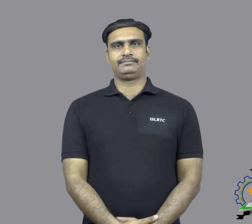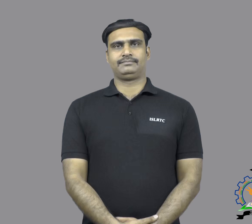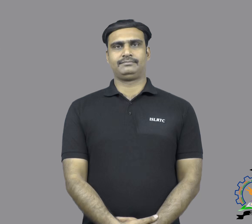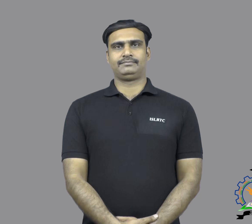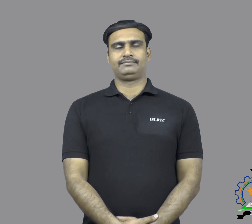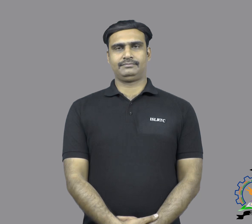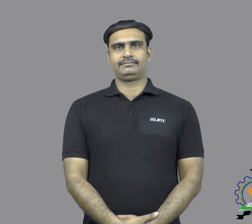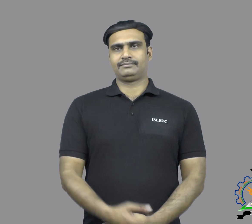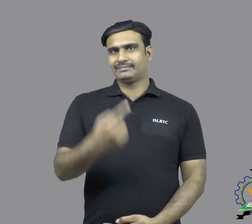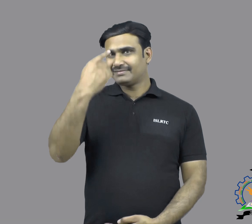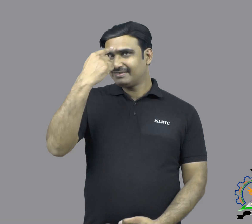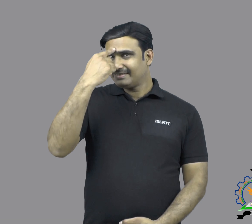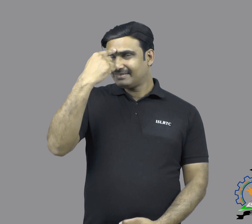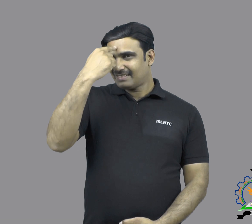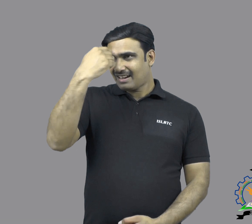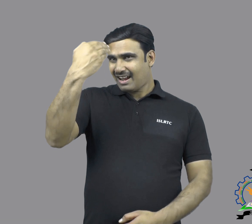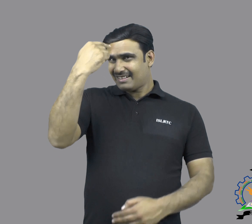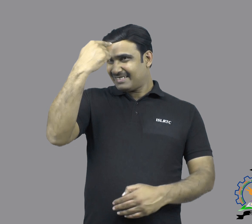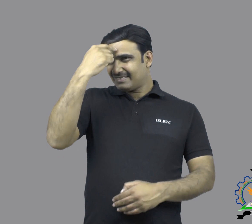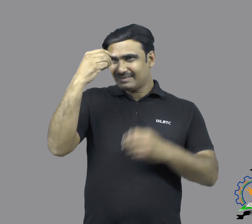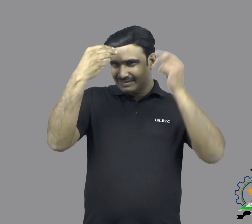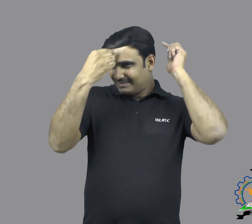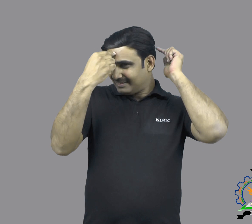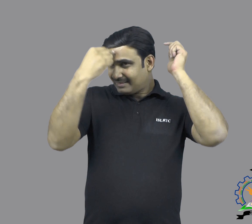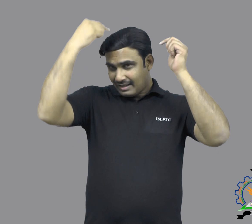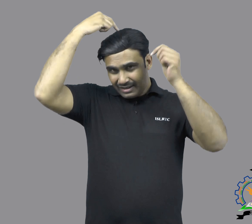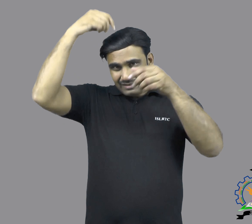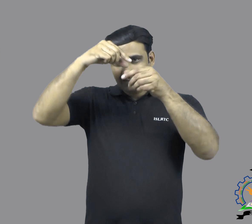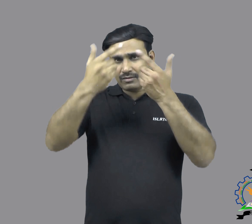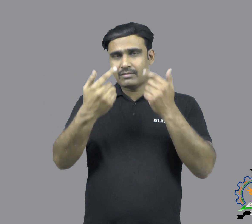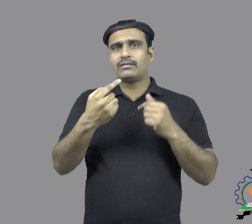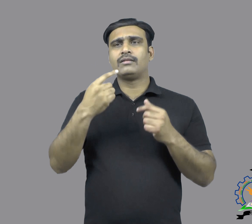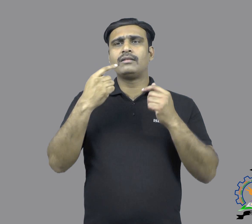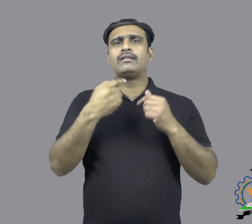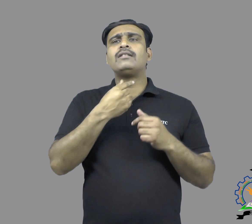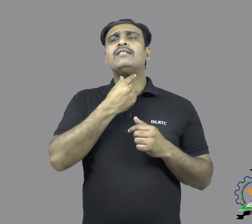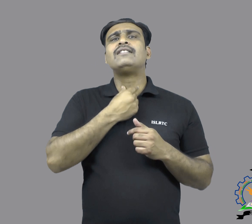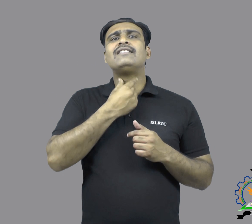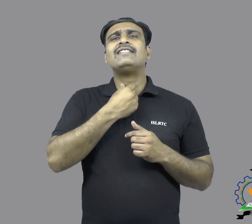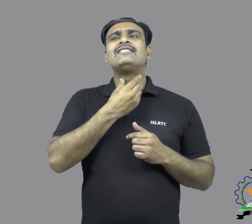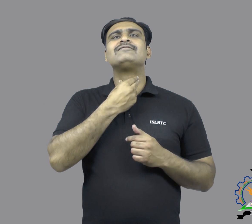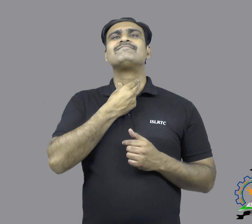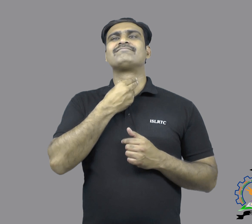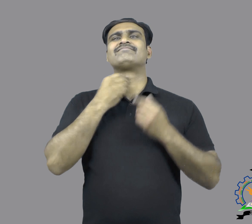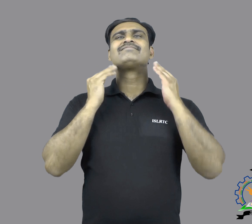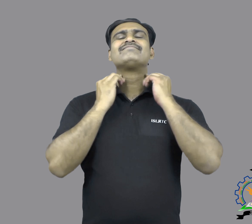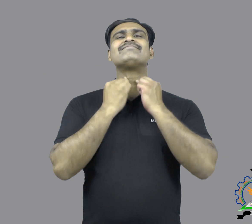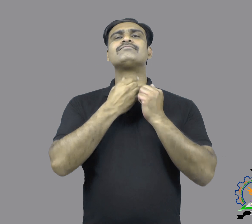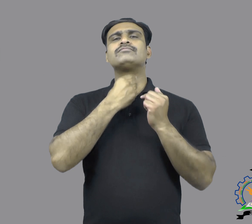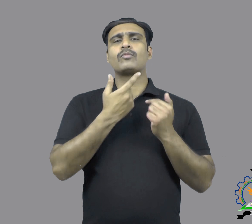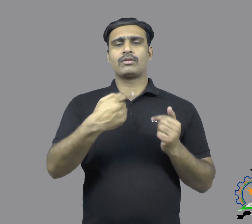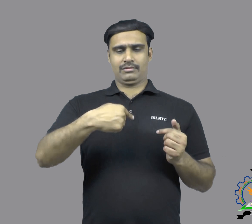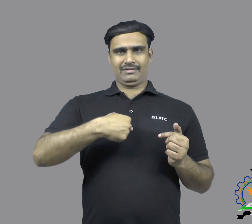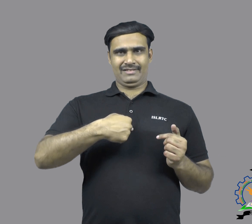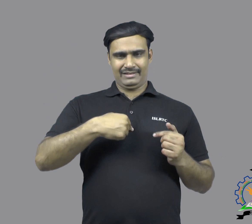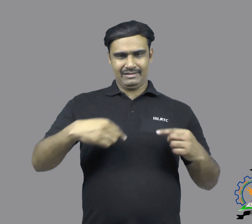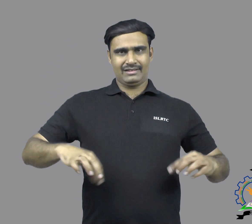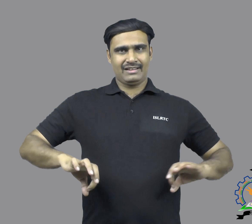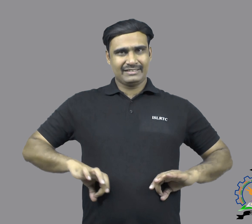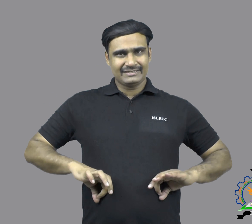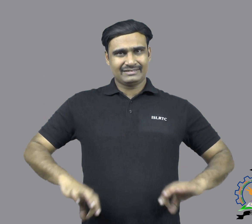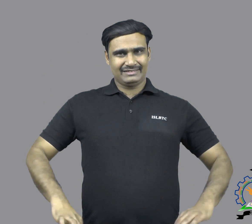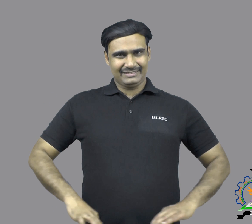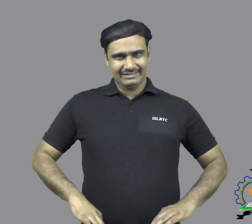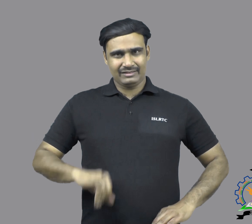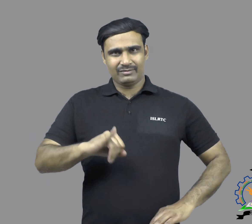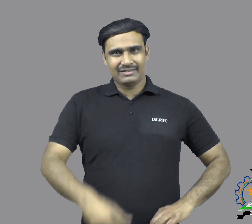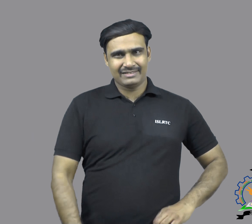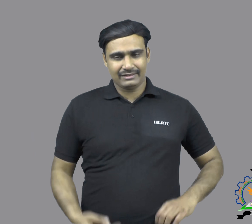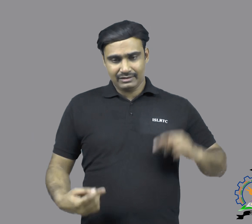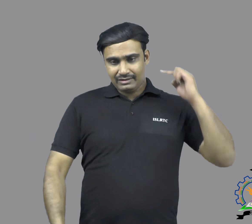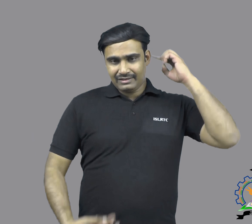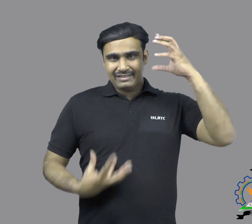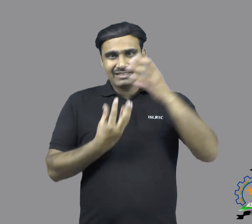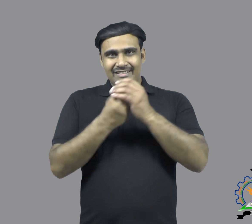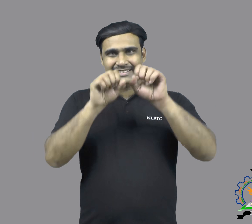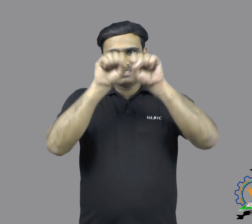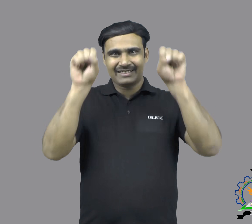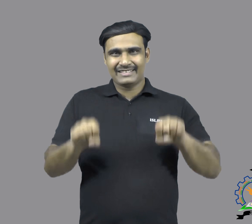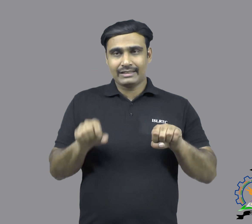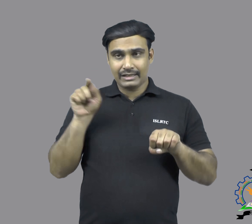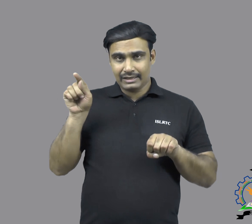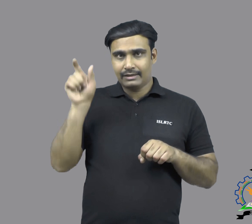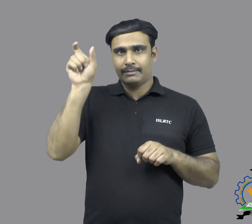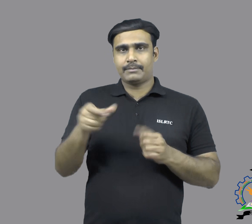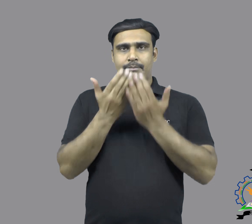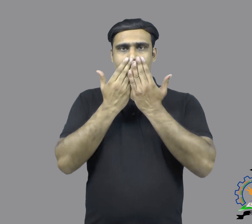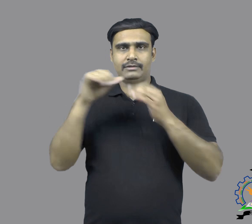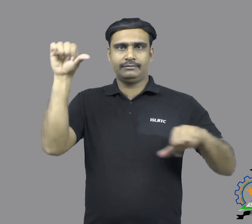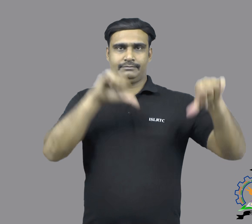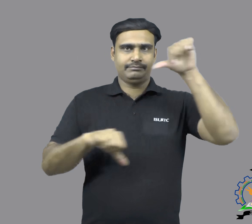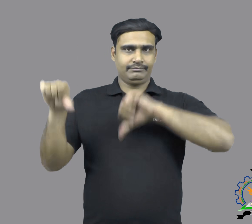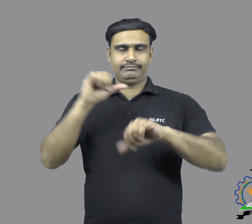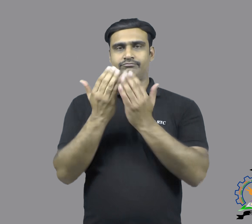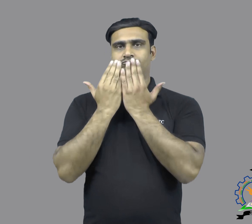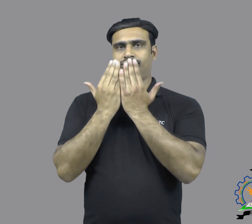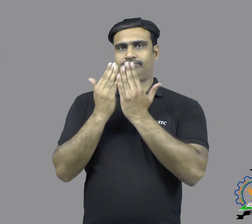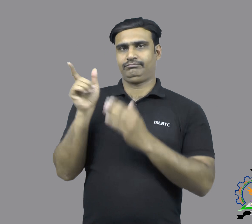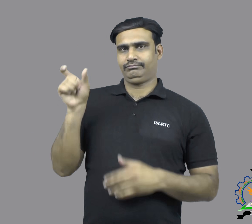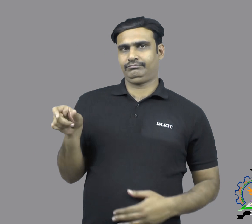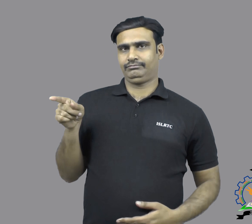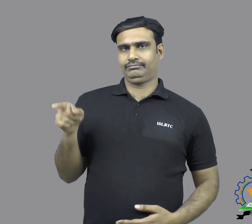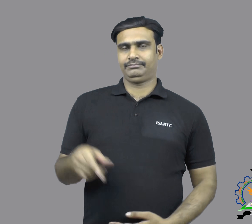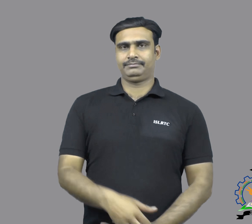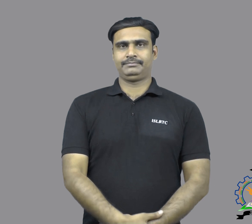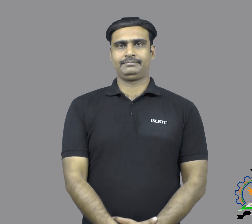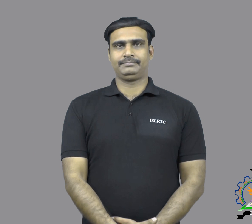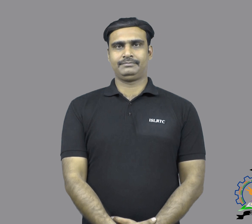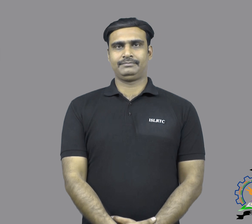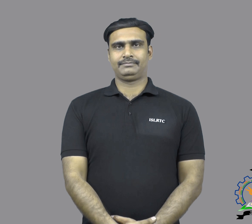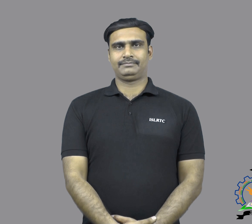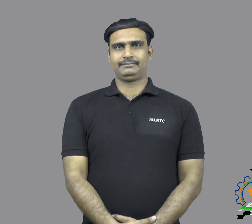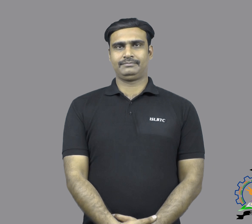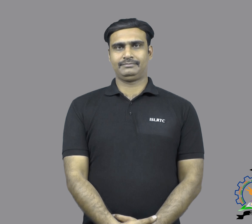Endocrinology